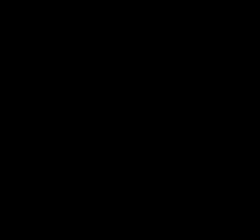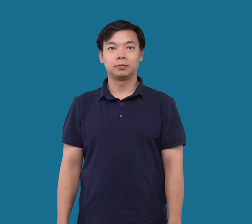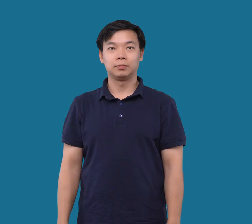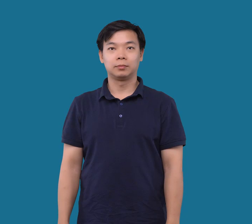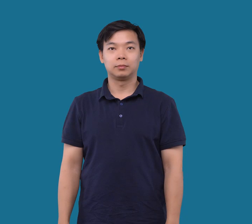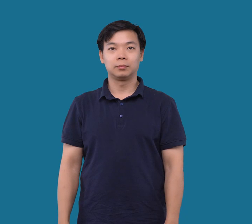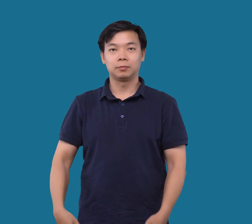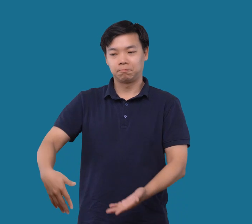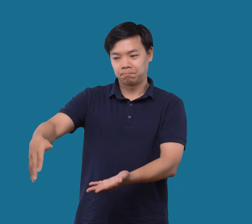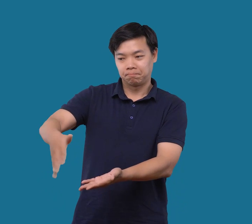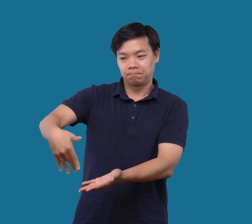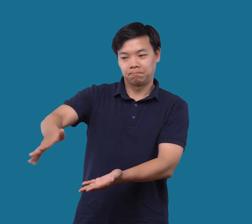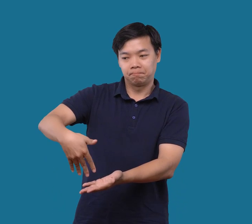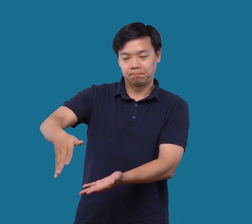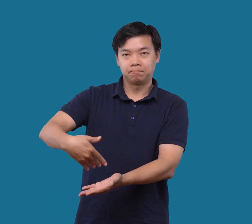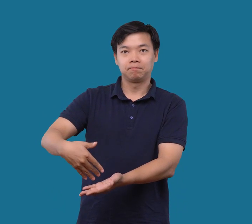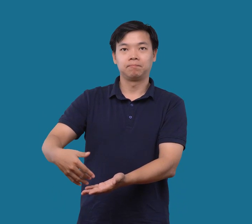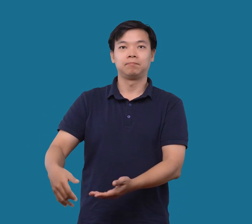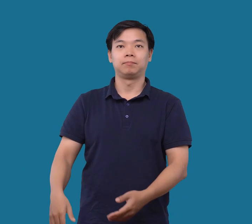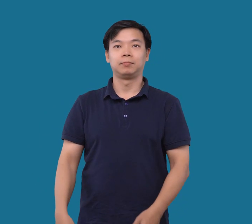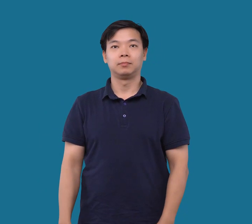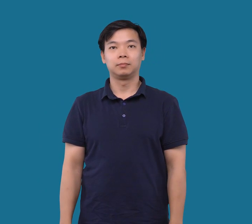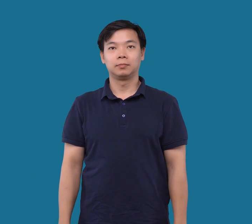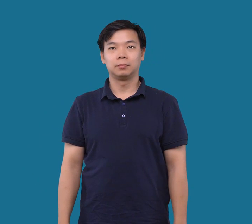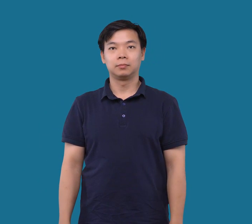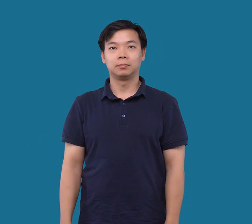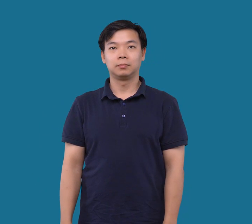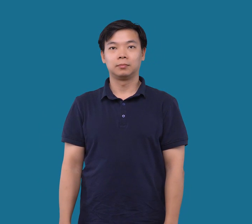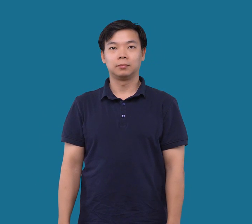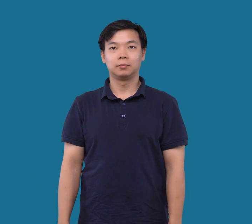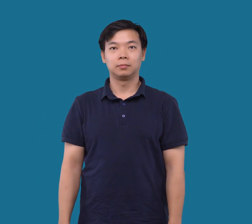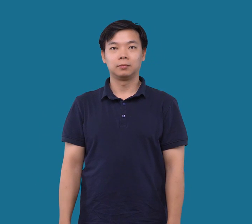hót rác